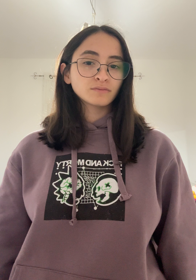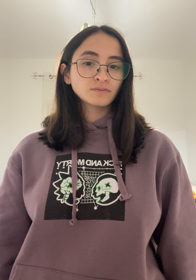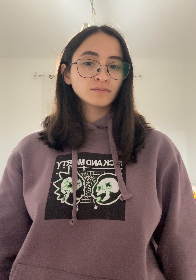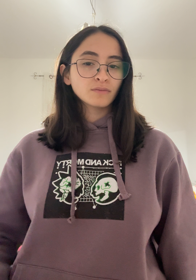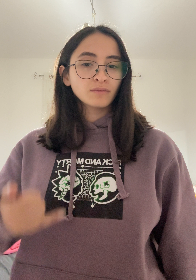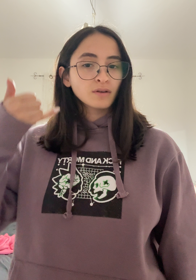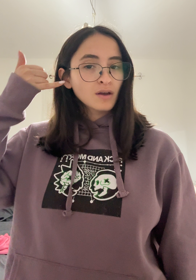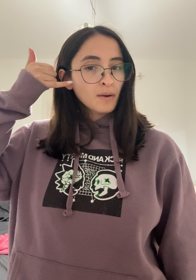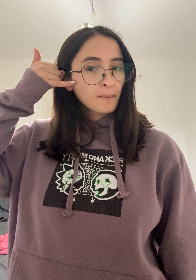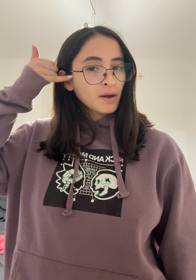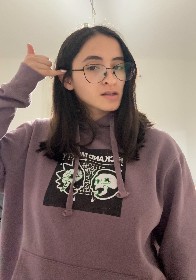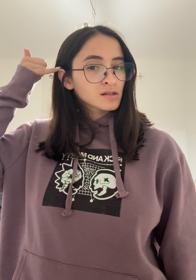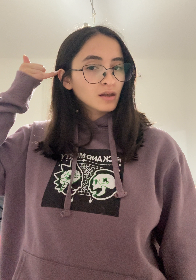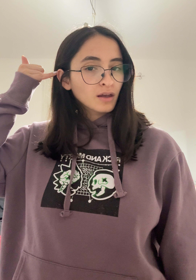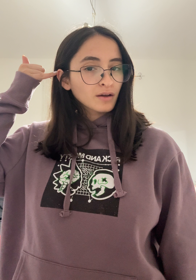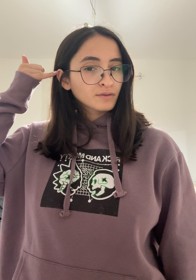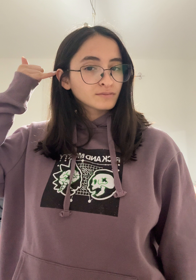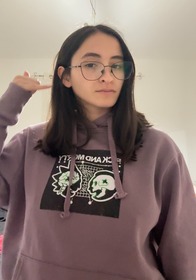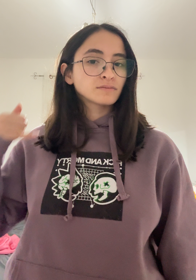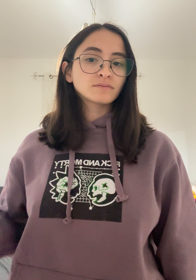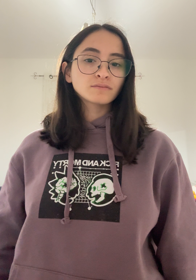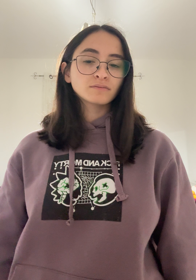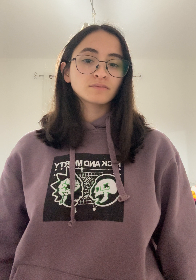פקיד